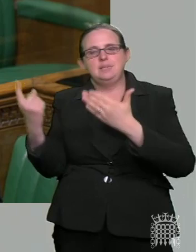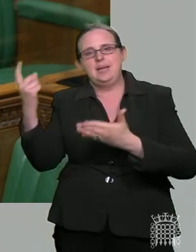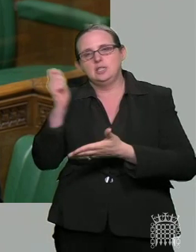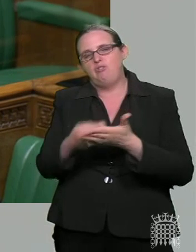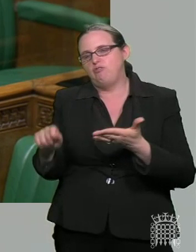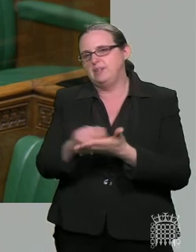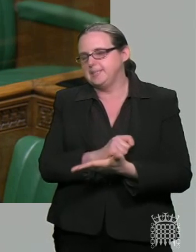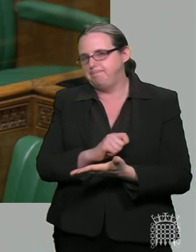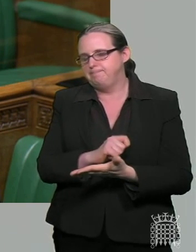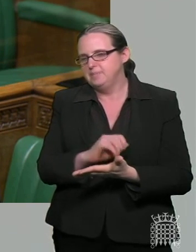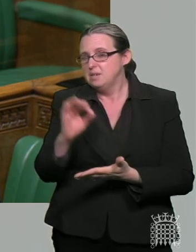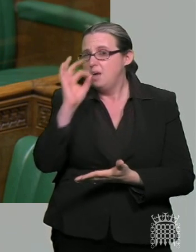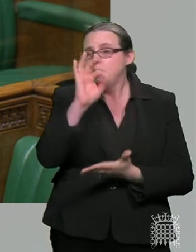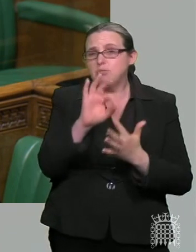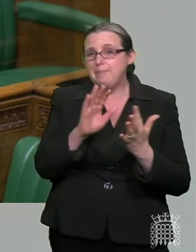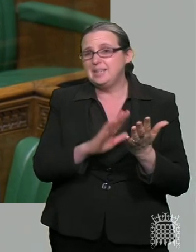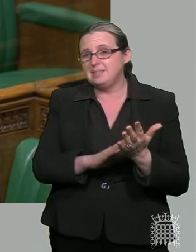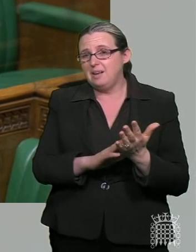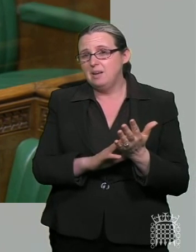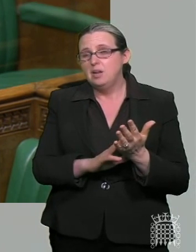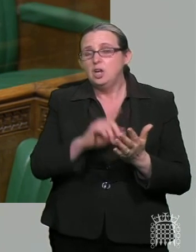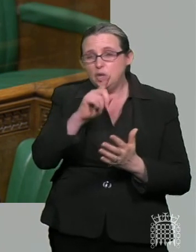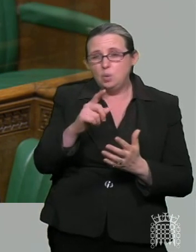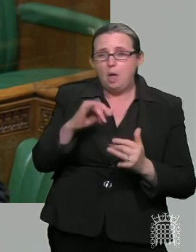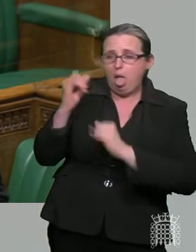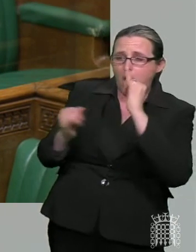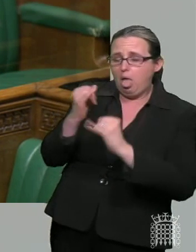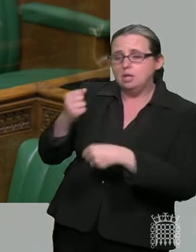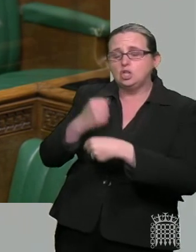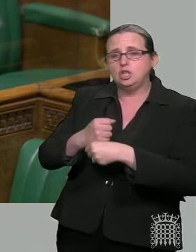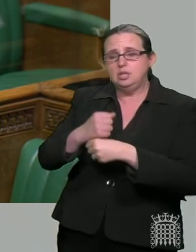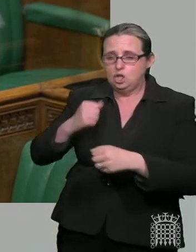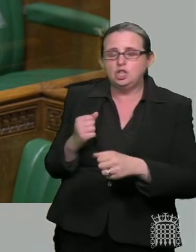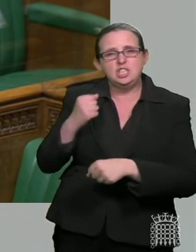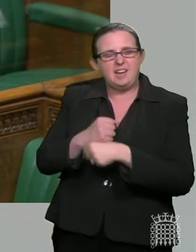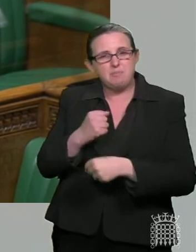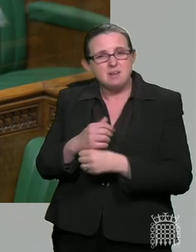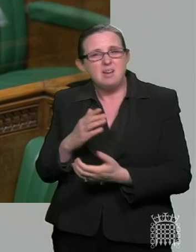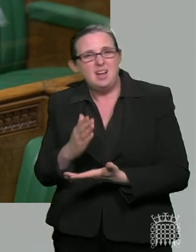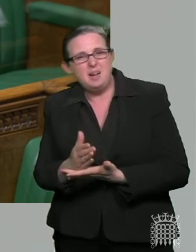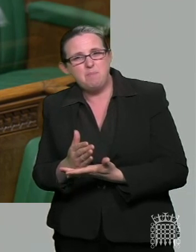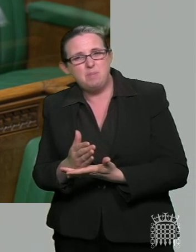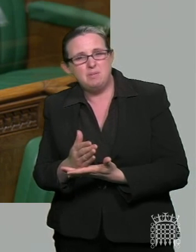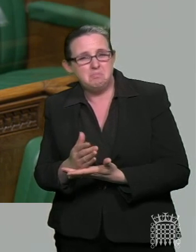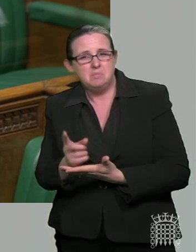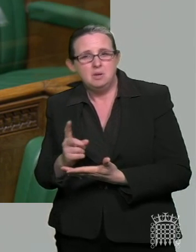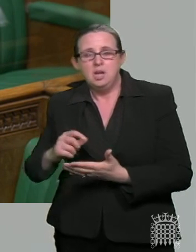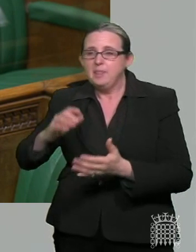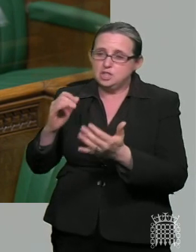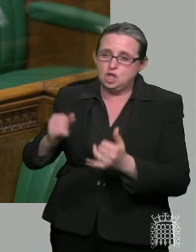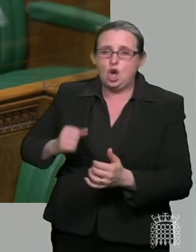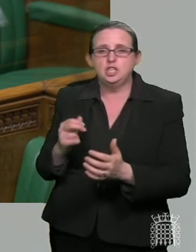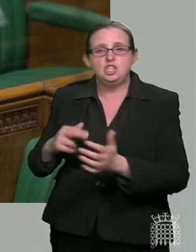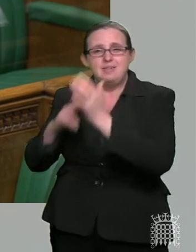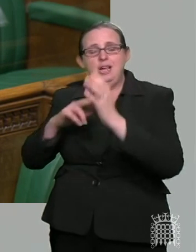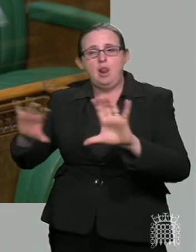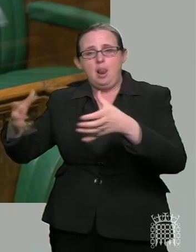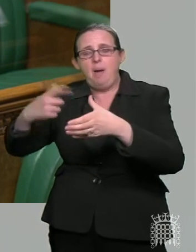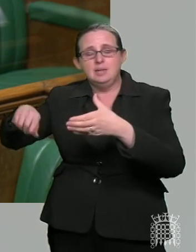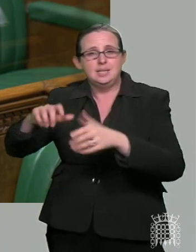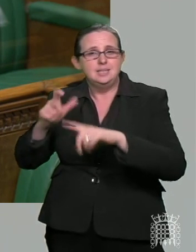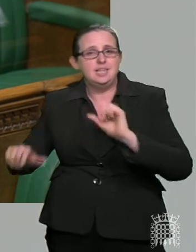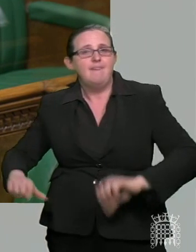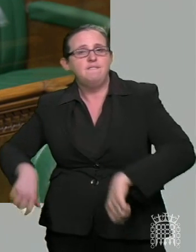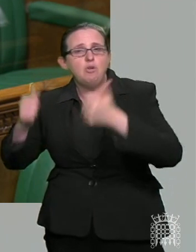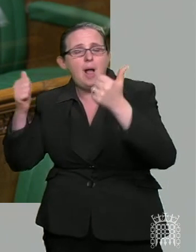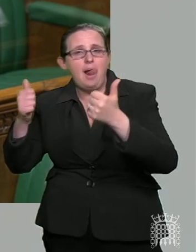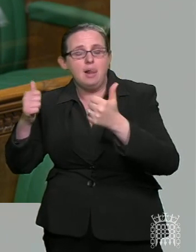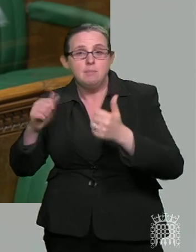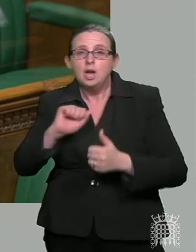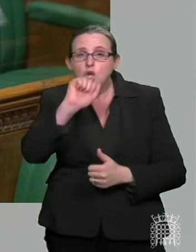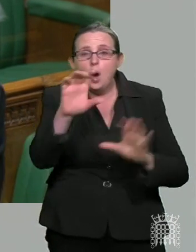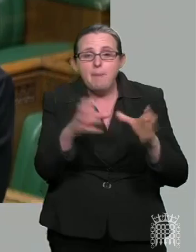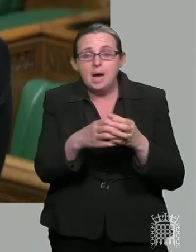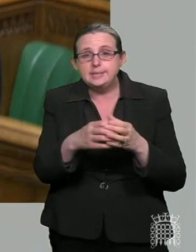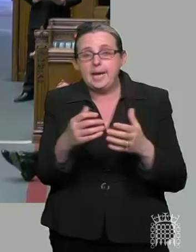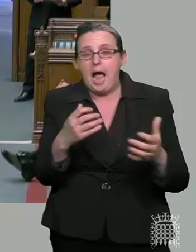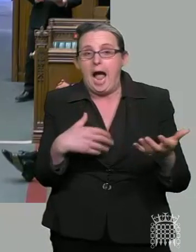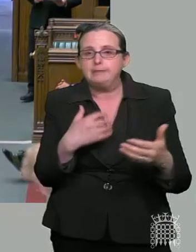If the Prime Minister genuinely believes that his criticisms of the Scottish Government have any merit whatsoever, why does he consider that the Scottish National party did so well in those elections, while his own party did so badly?